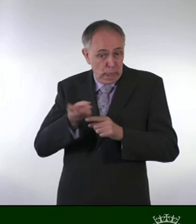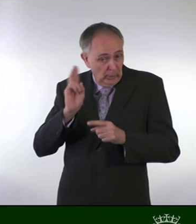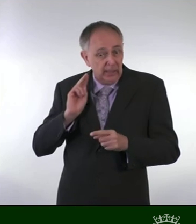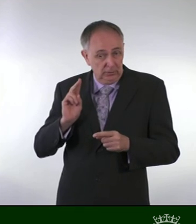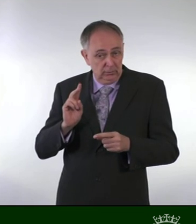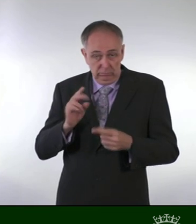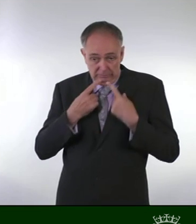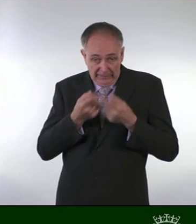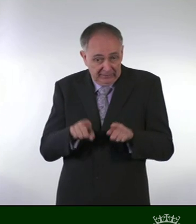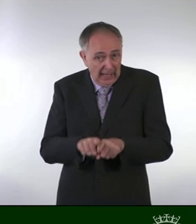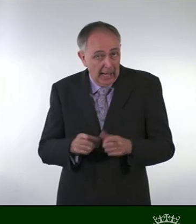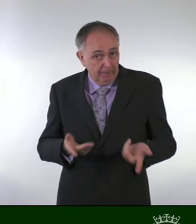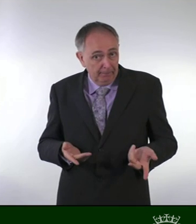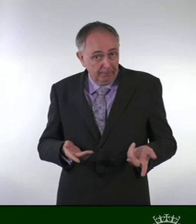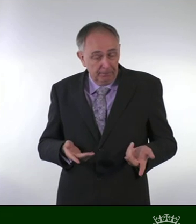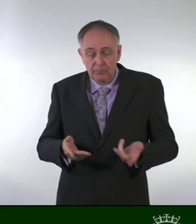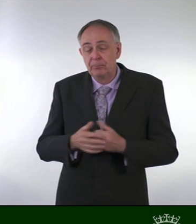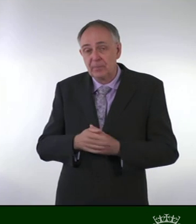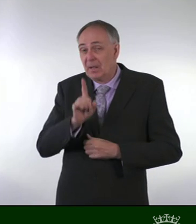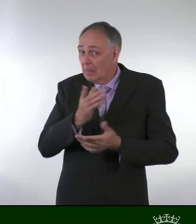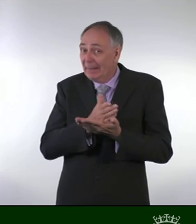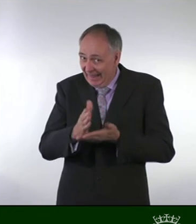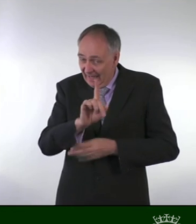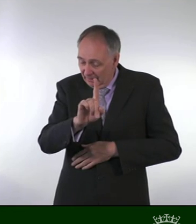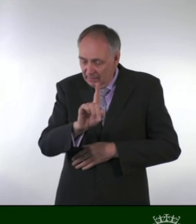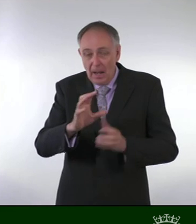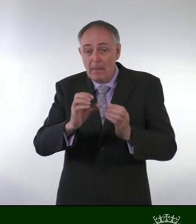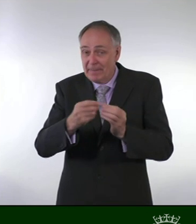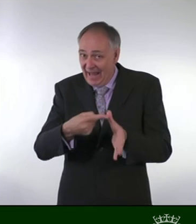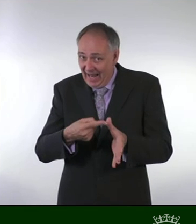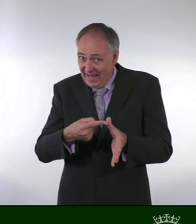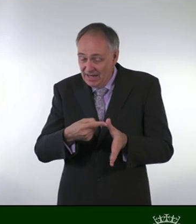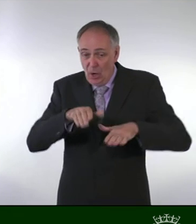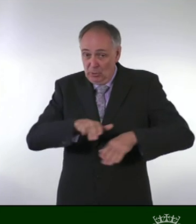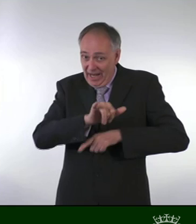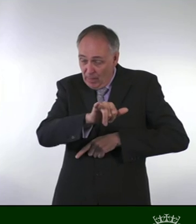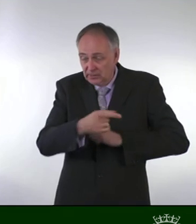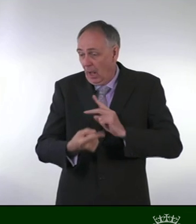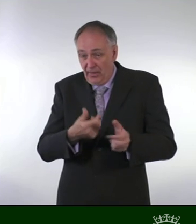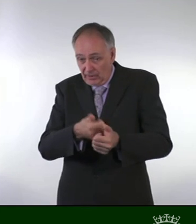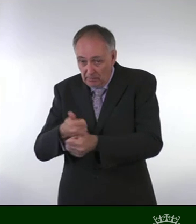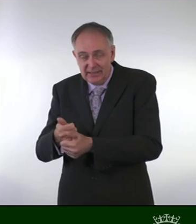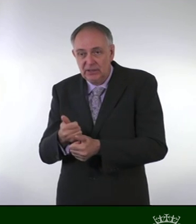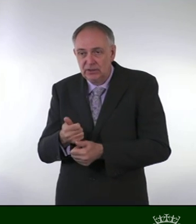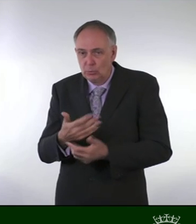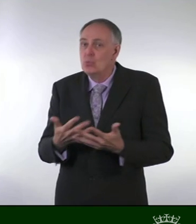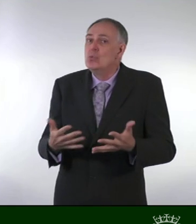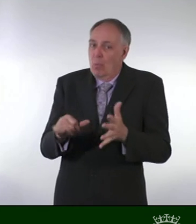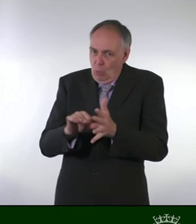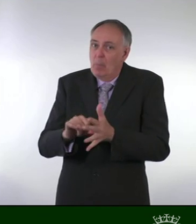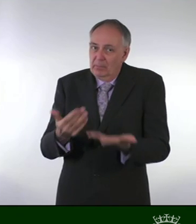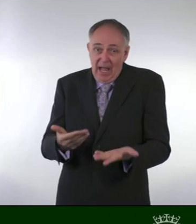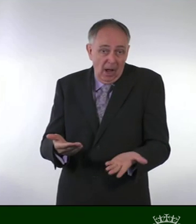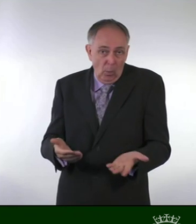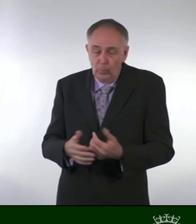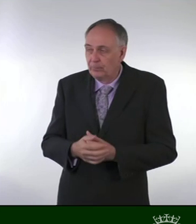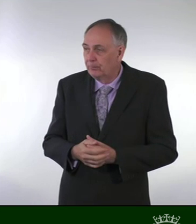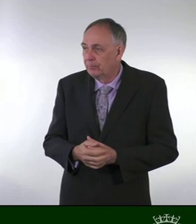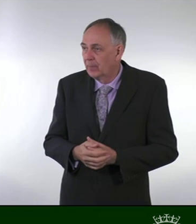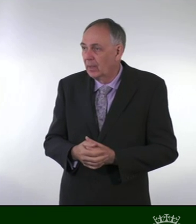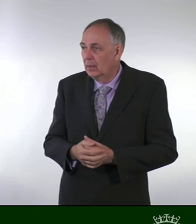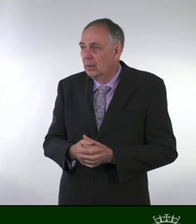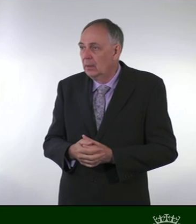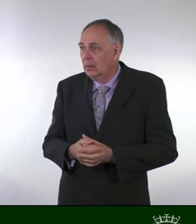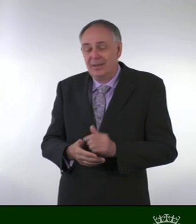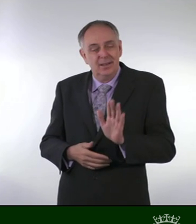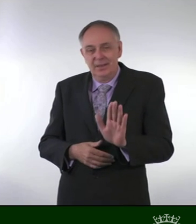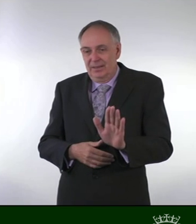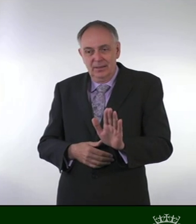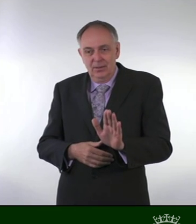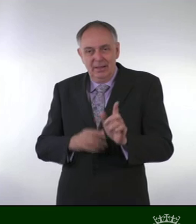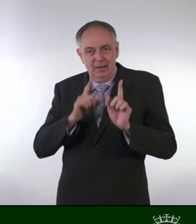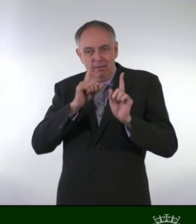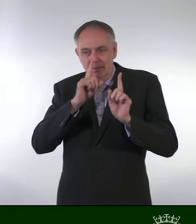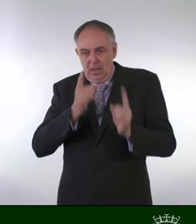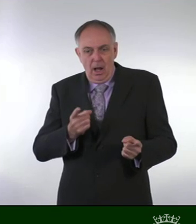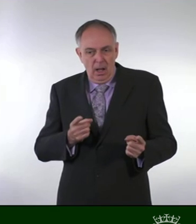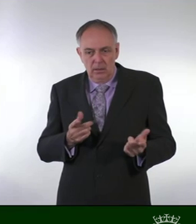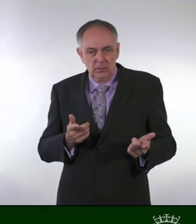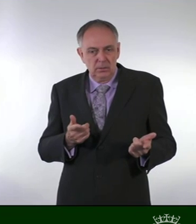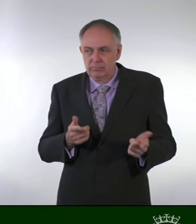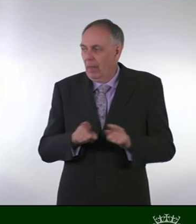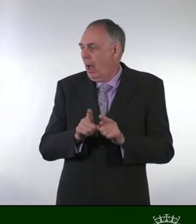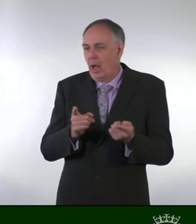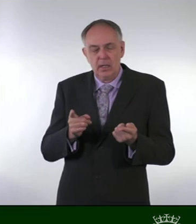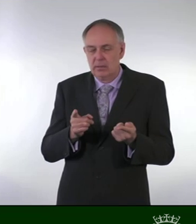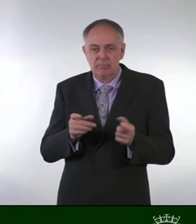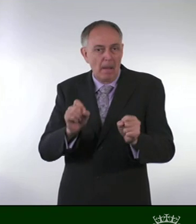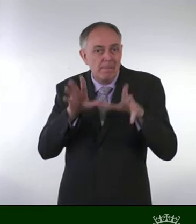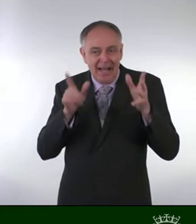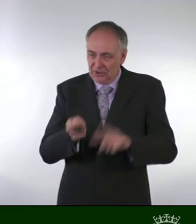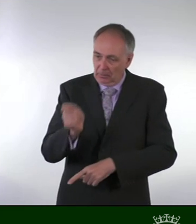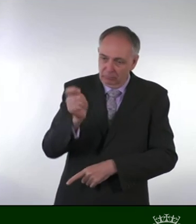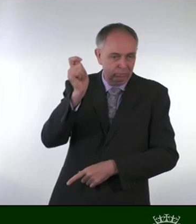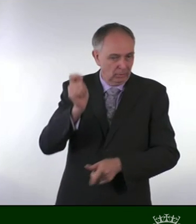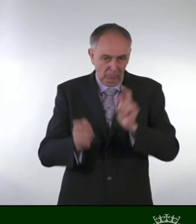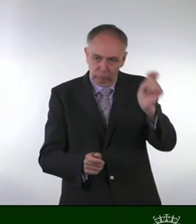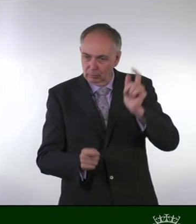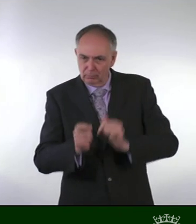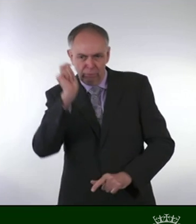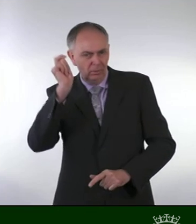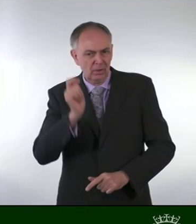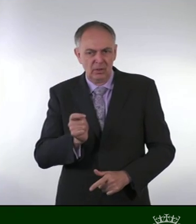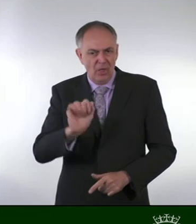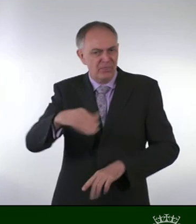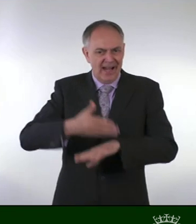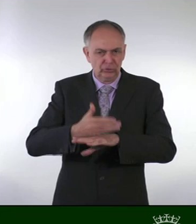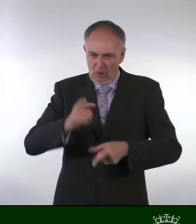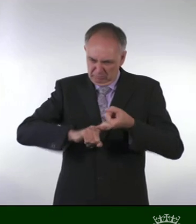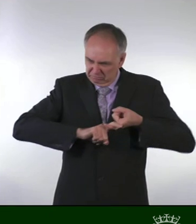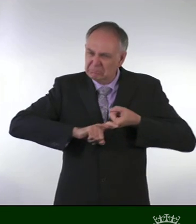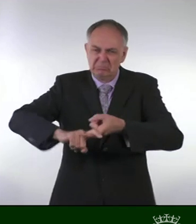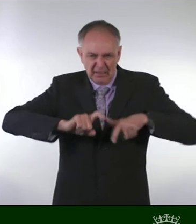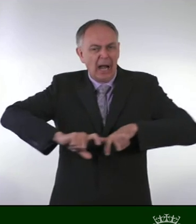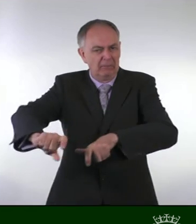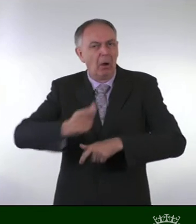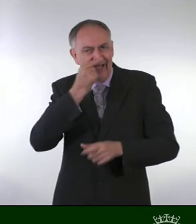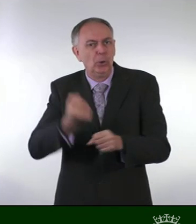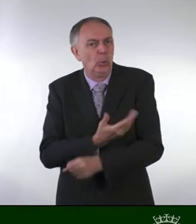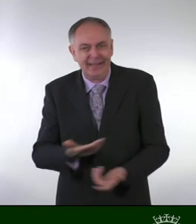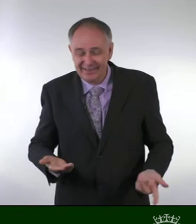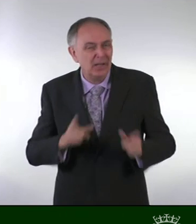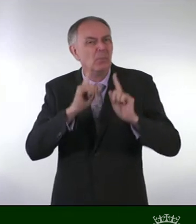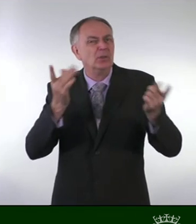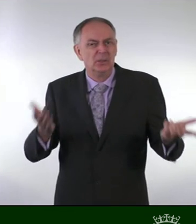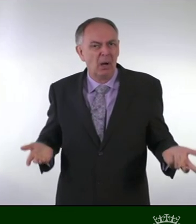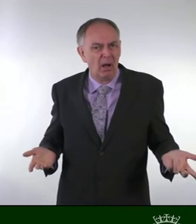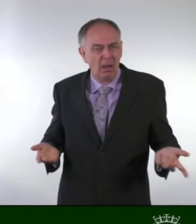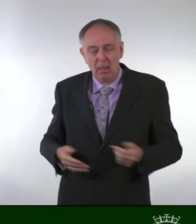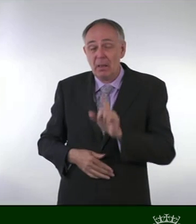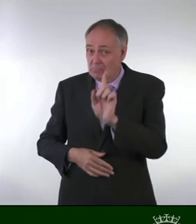Let us be absolutely clear: British Airways and many other companies are in severe difficulties at the moment, and we cannot, I am afraid, simply with a magic wand ensure that every single job that was being done before the crisis is retained after the crisis.